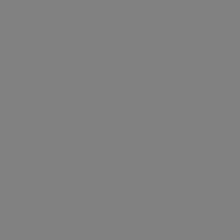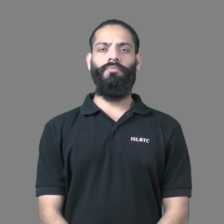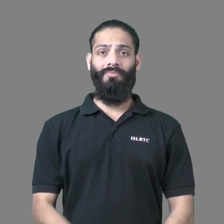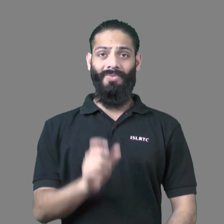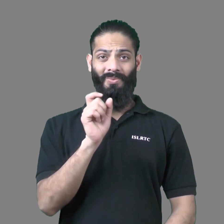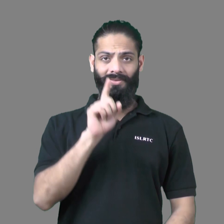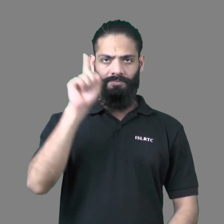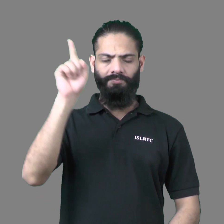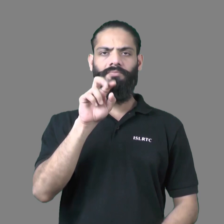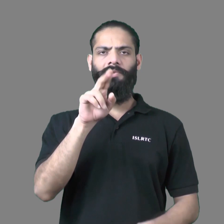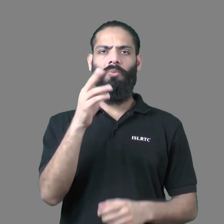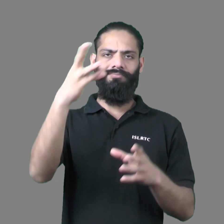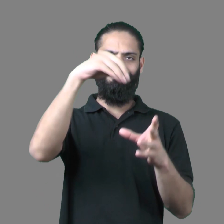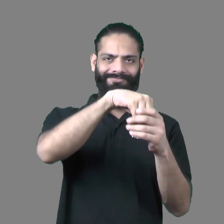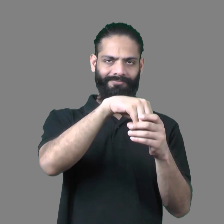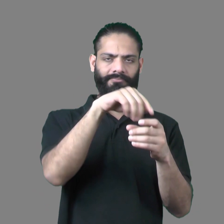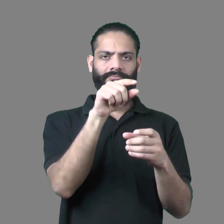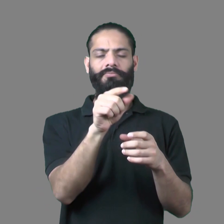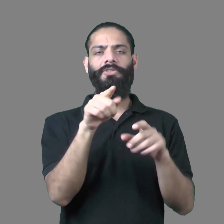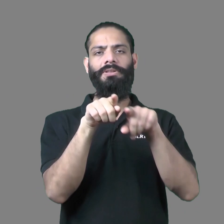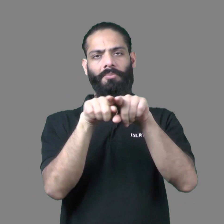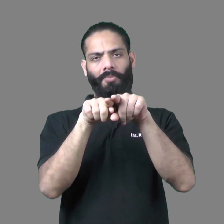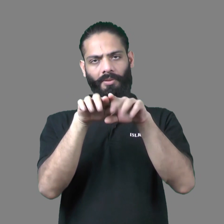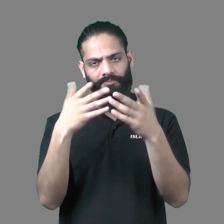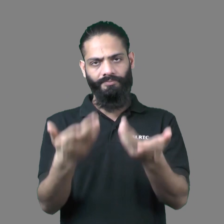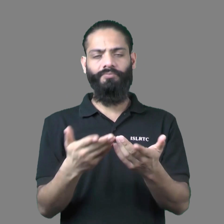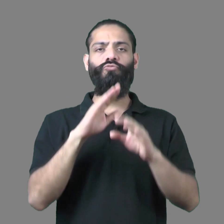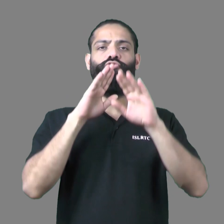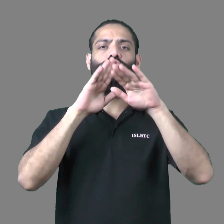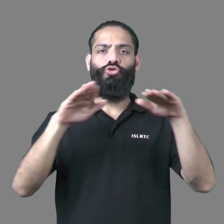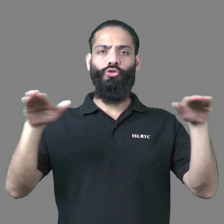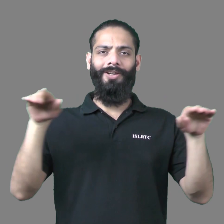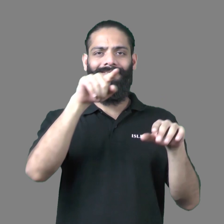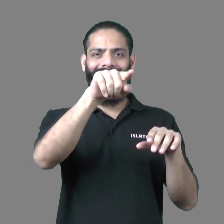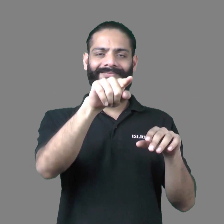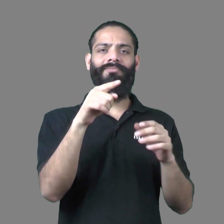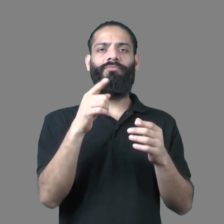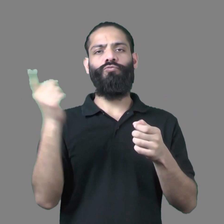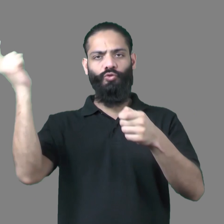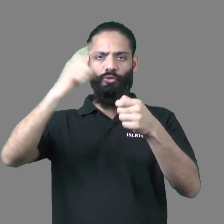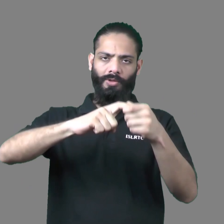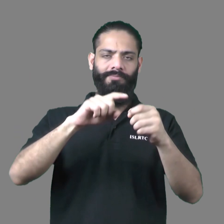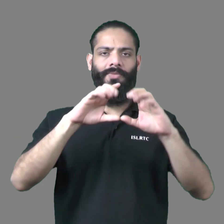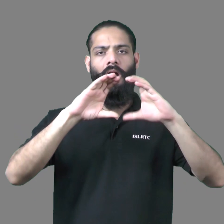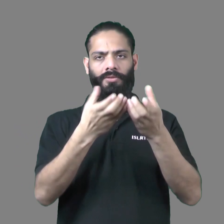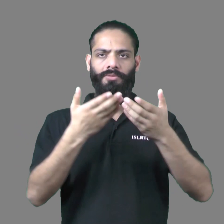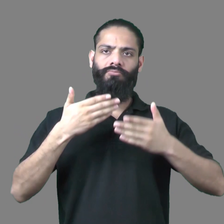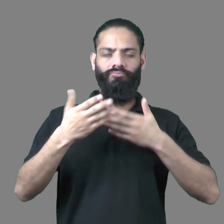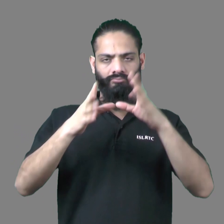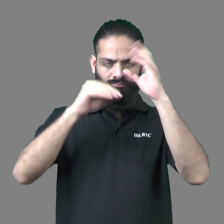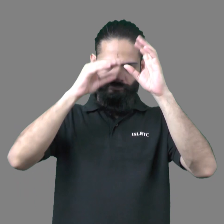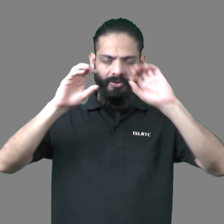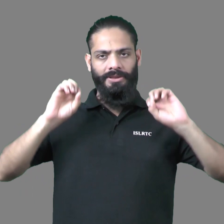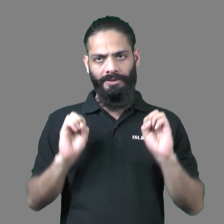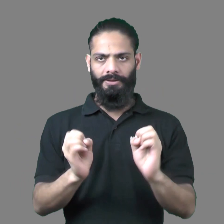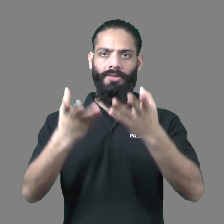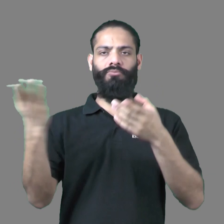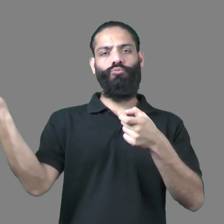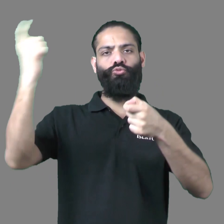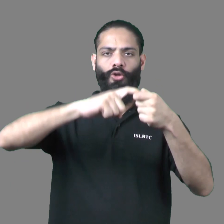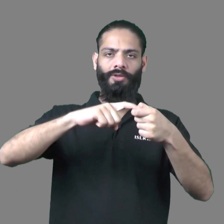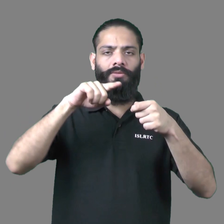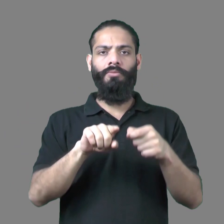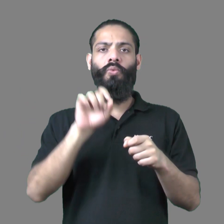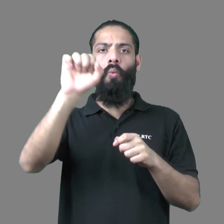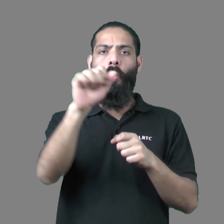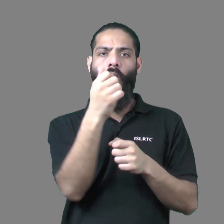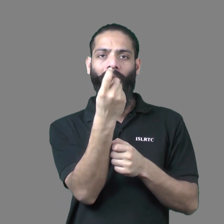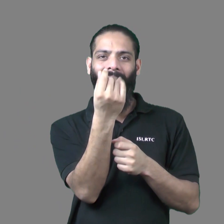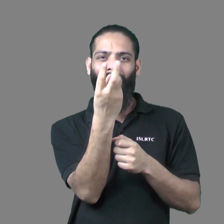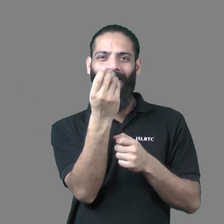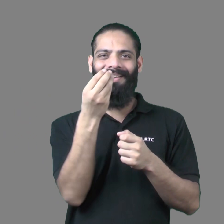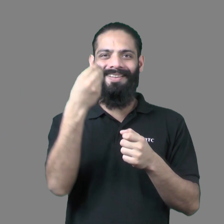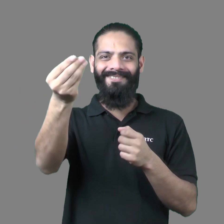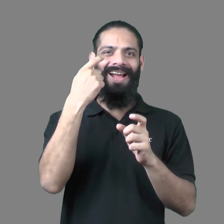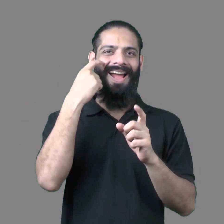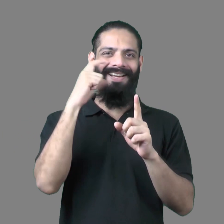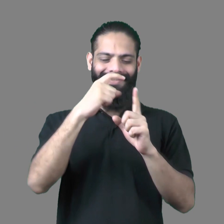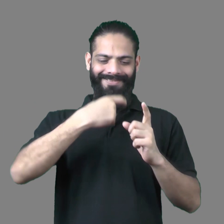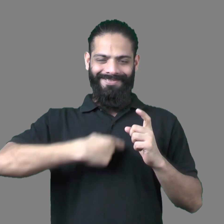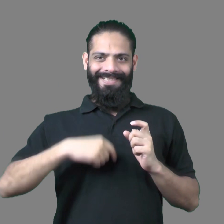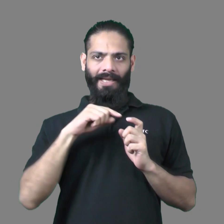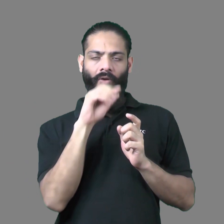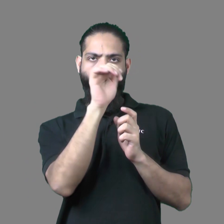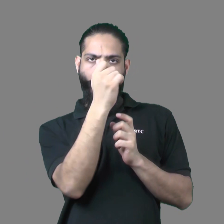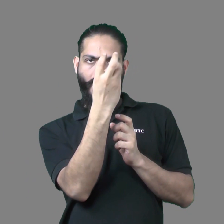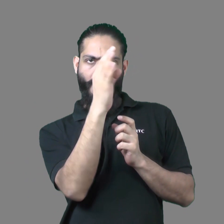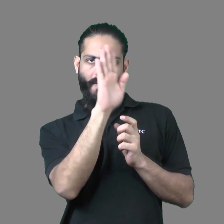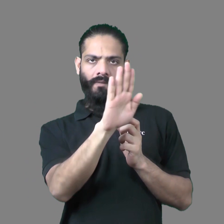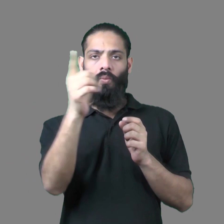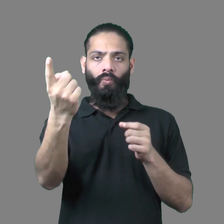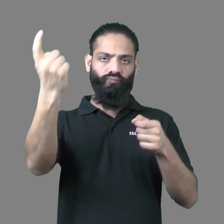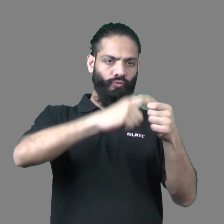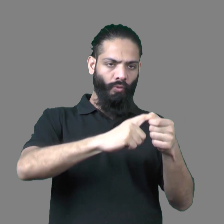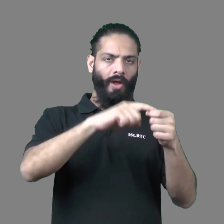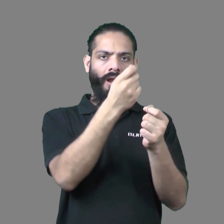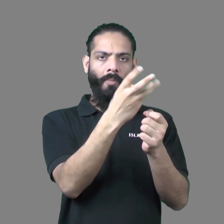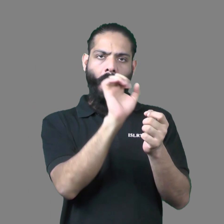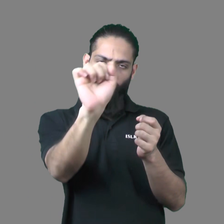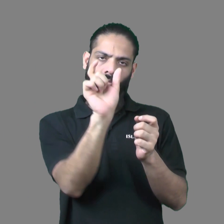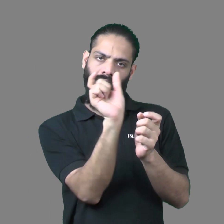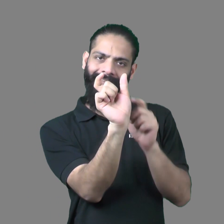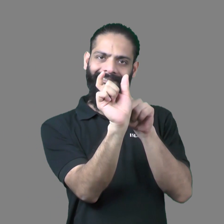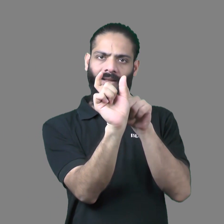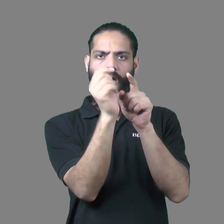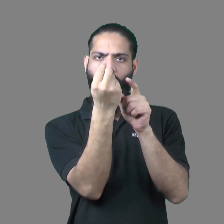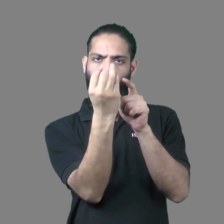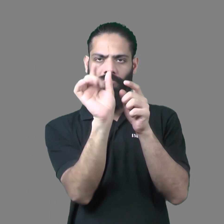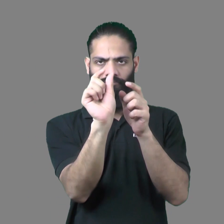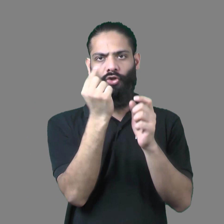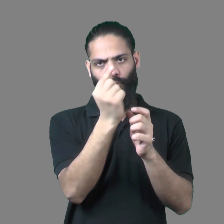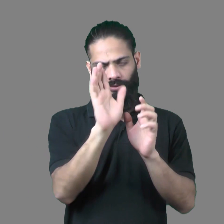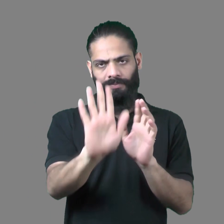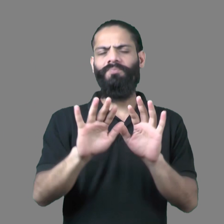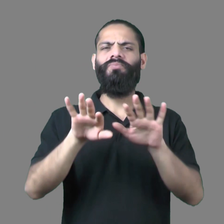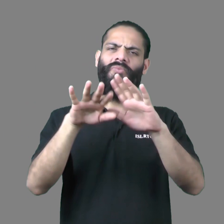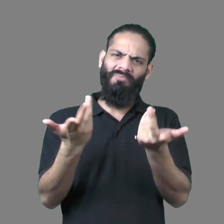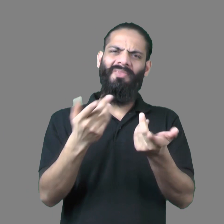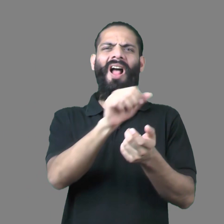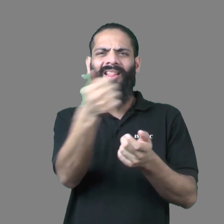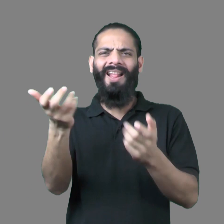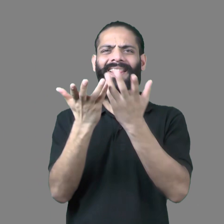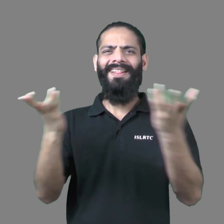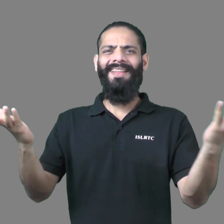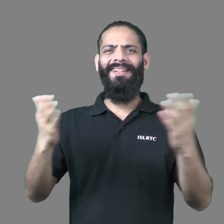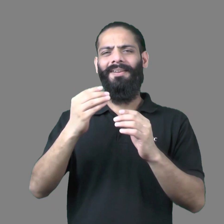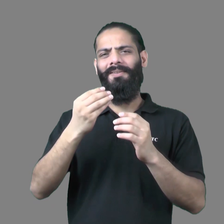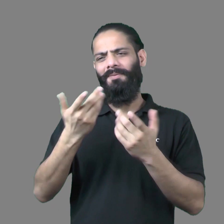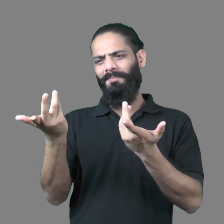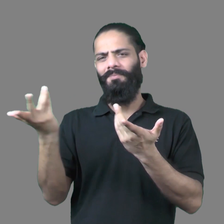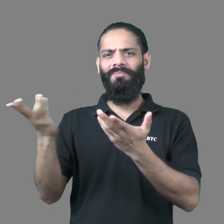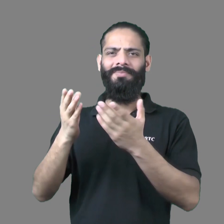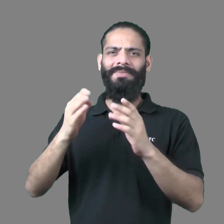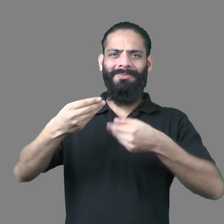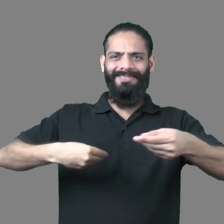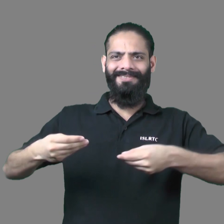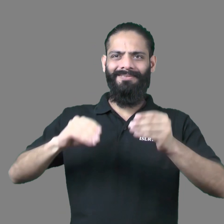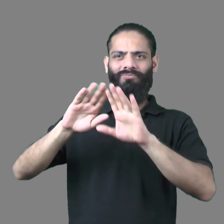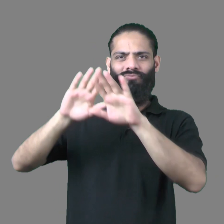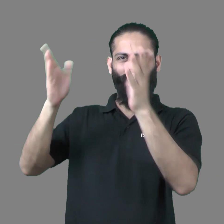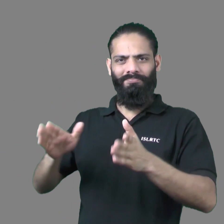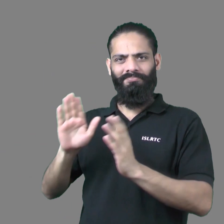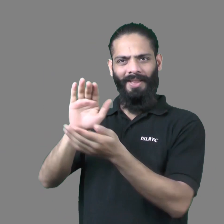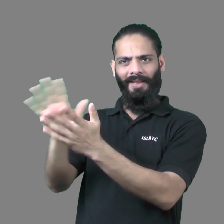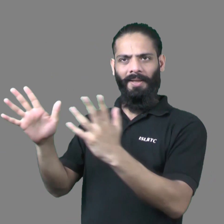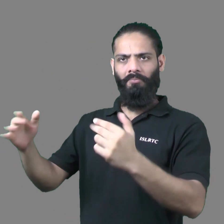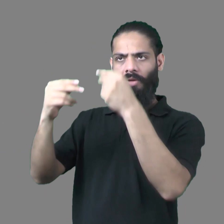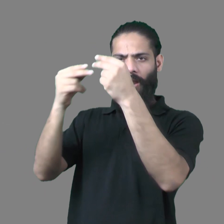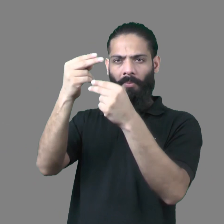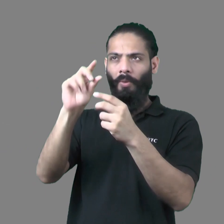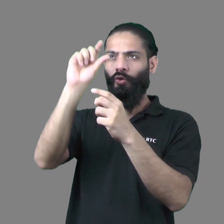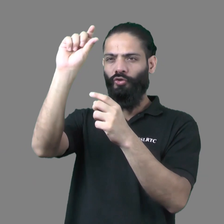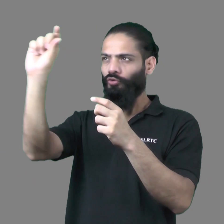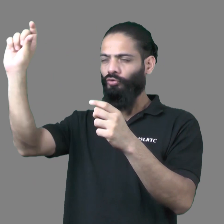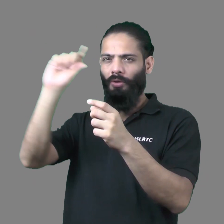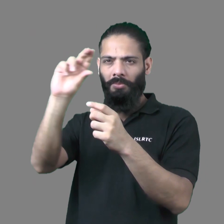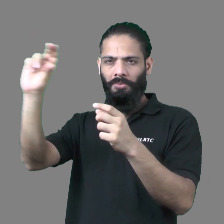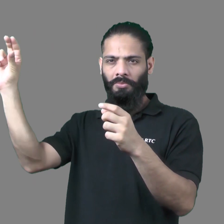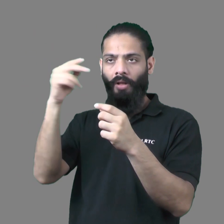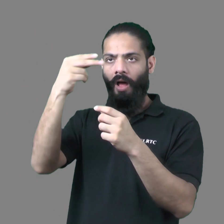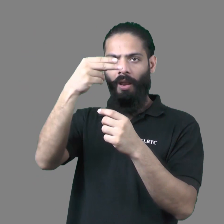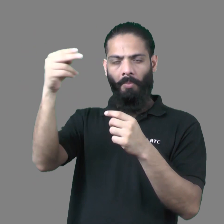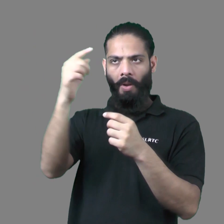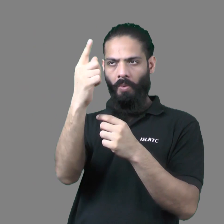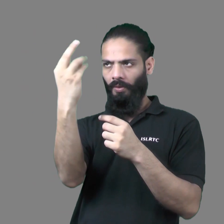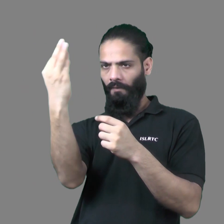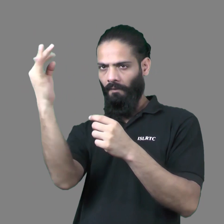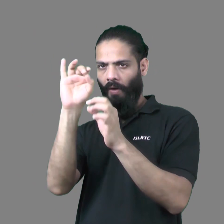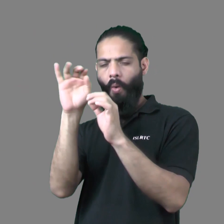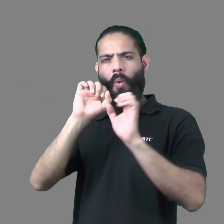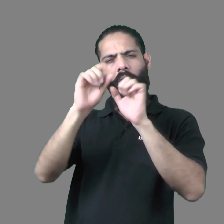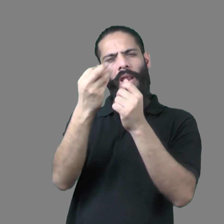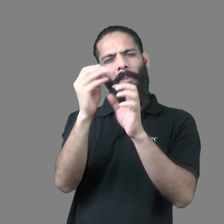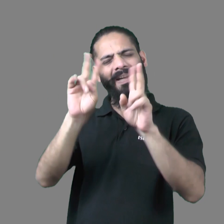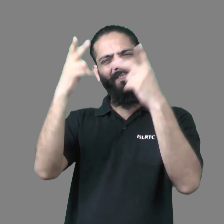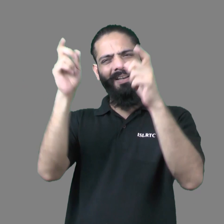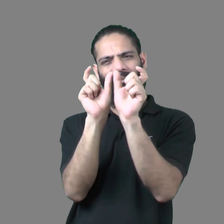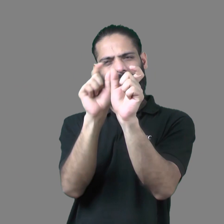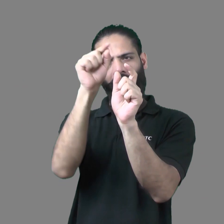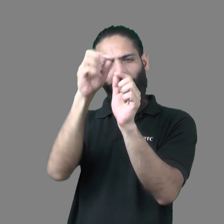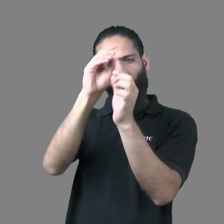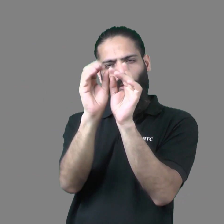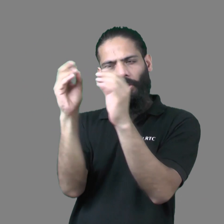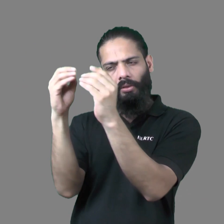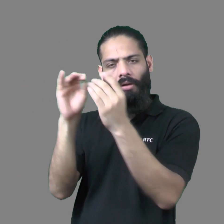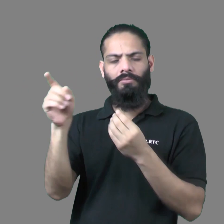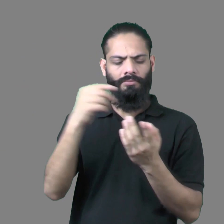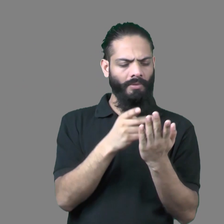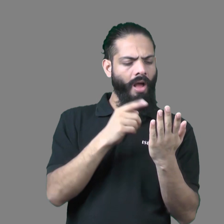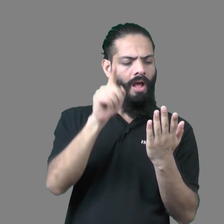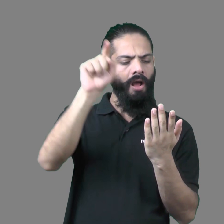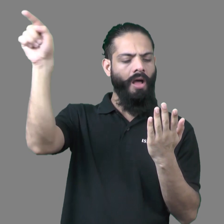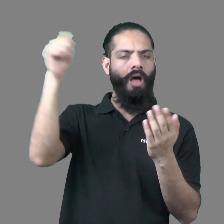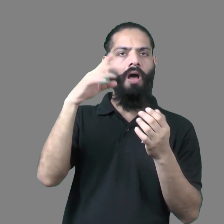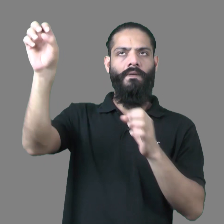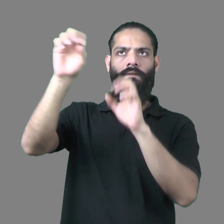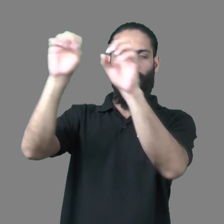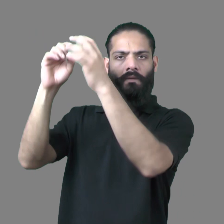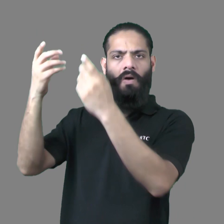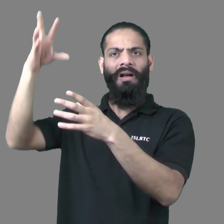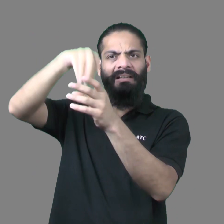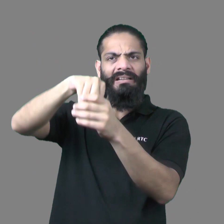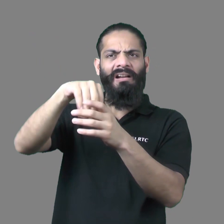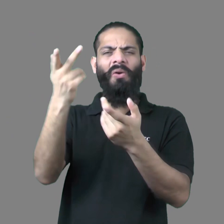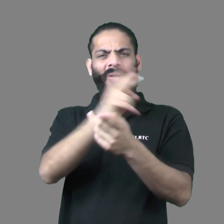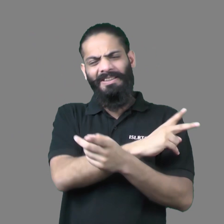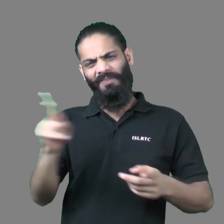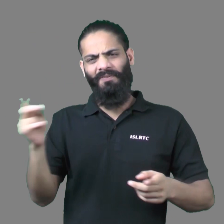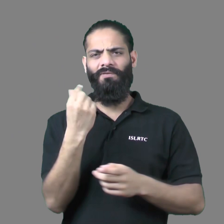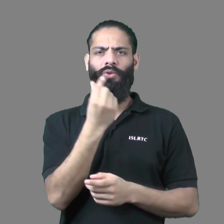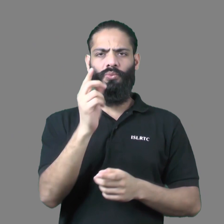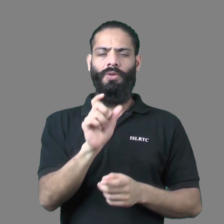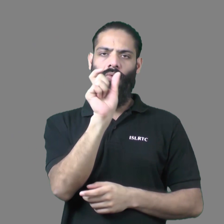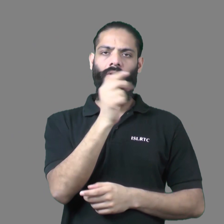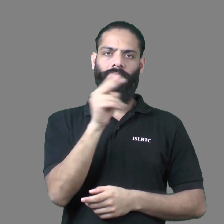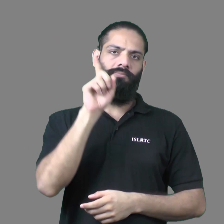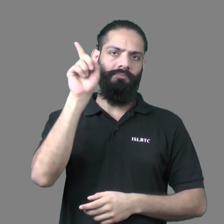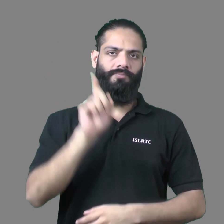Enrolment